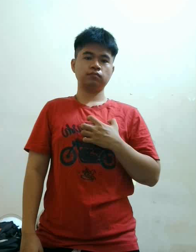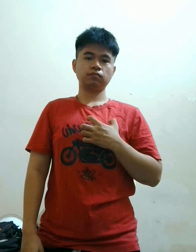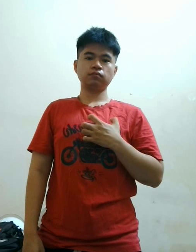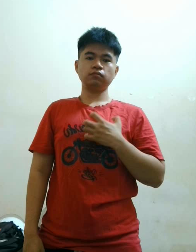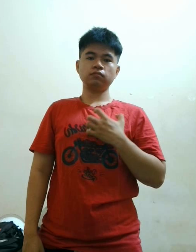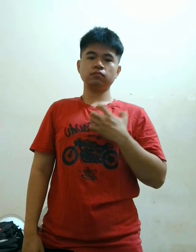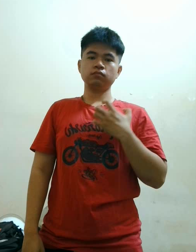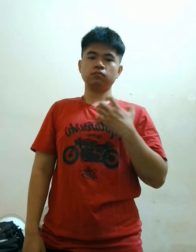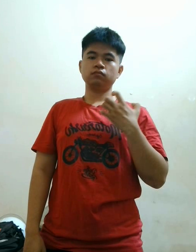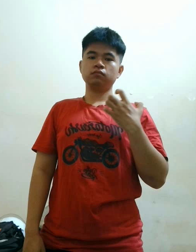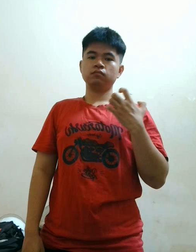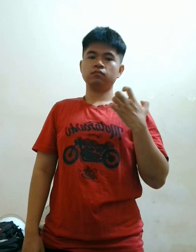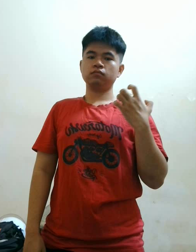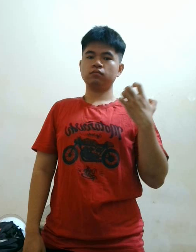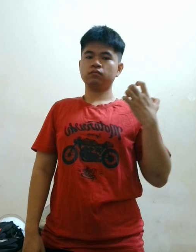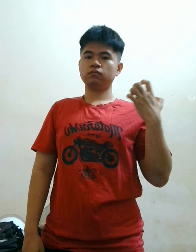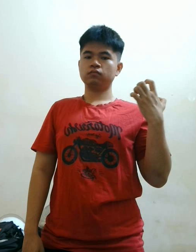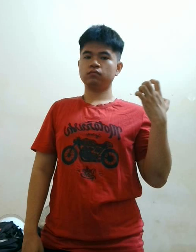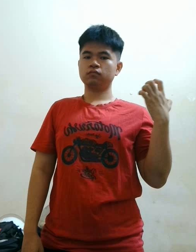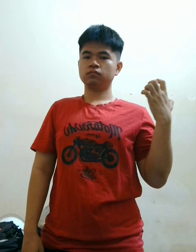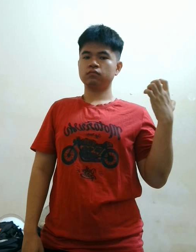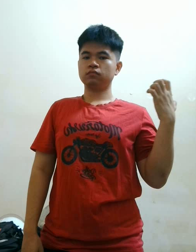tuc gian